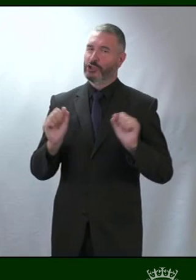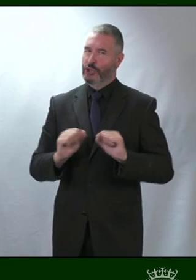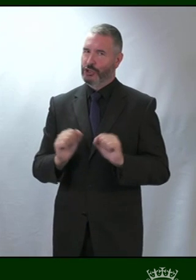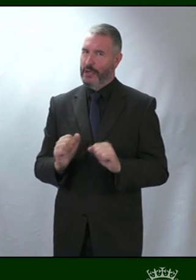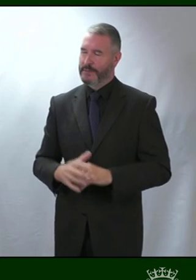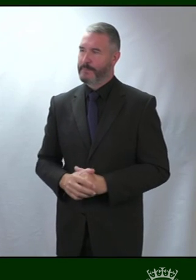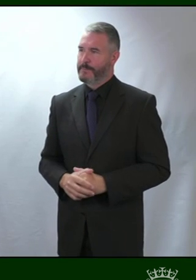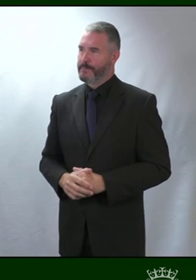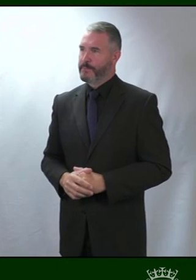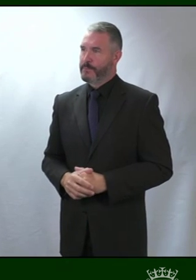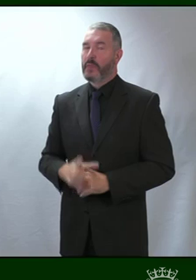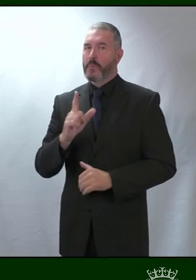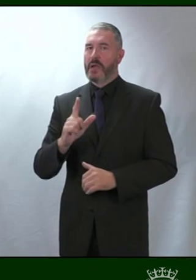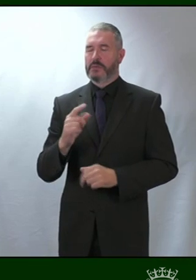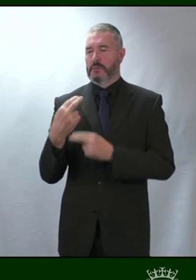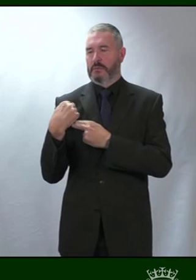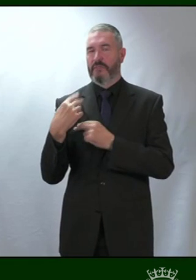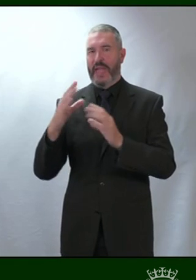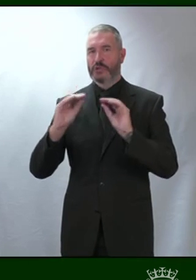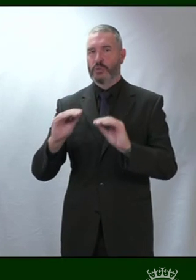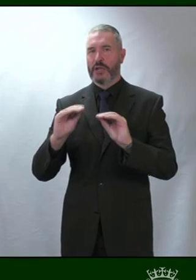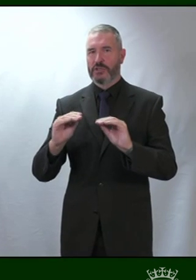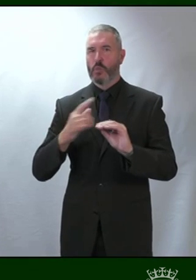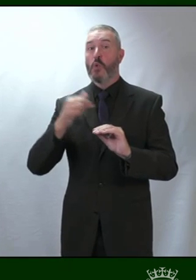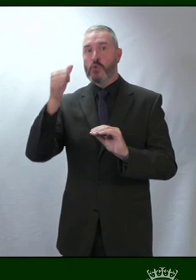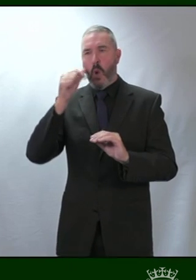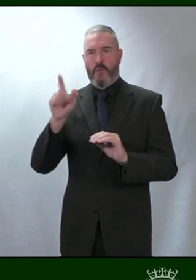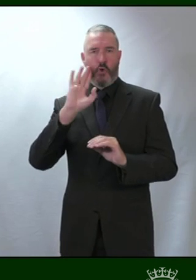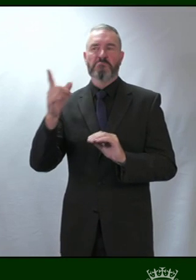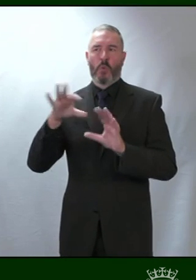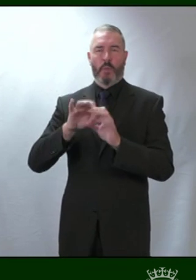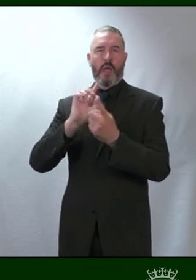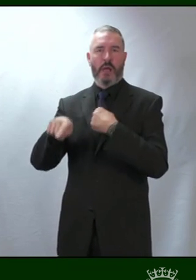Friend the Secretary of State for Education will have heard that powerful cry, and I have no doubt that my hon.